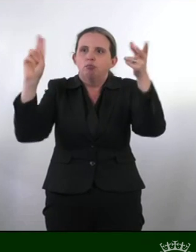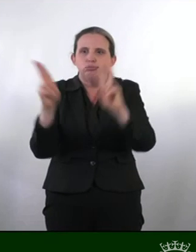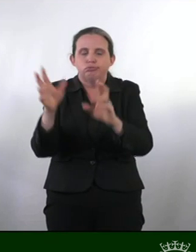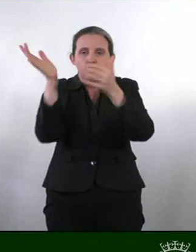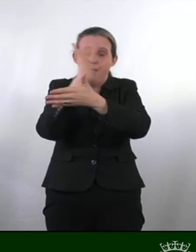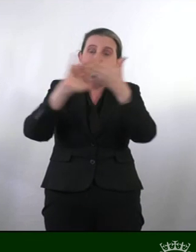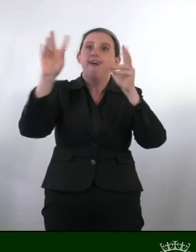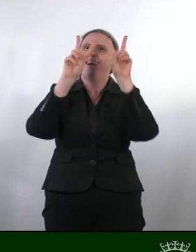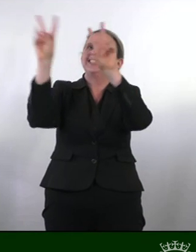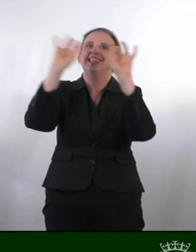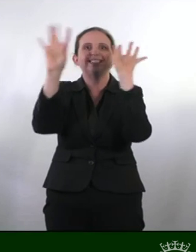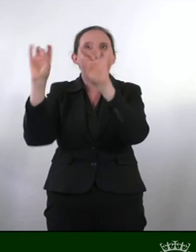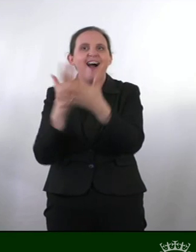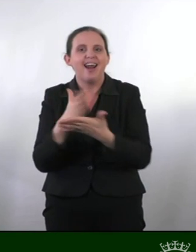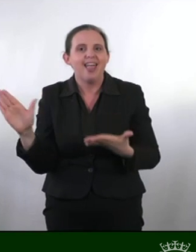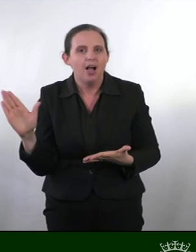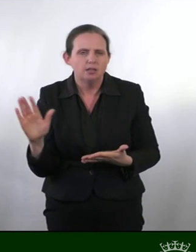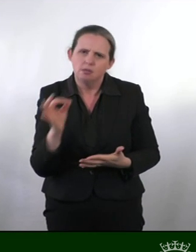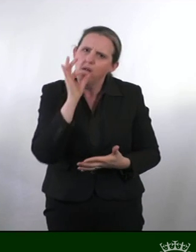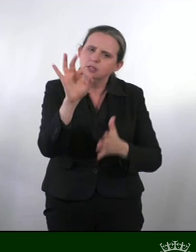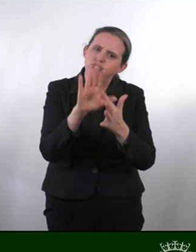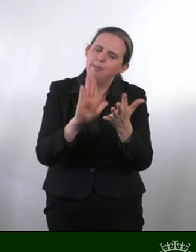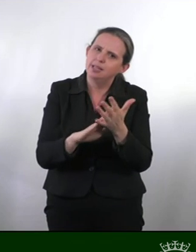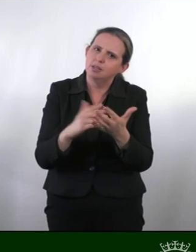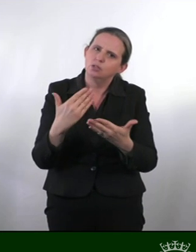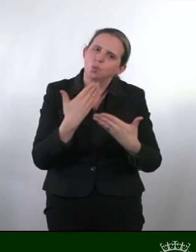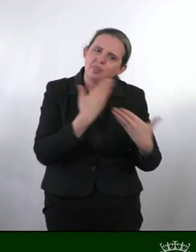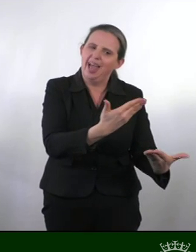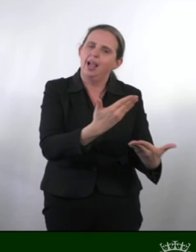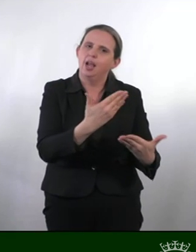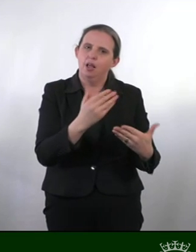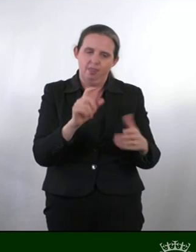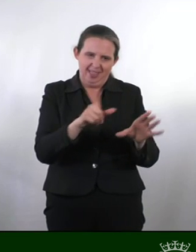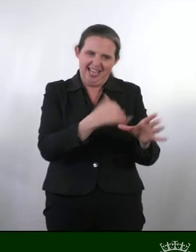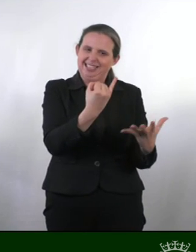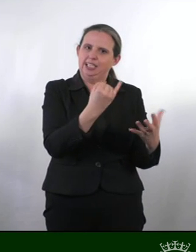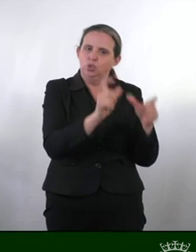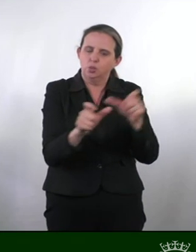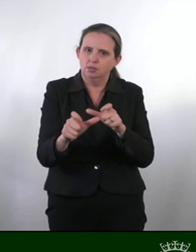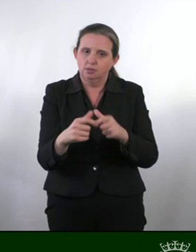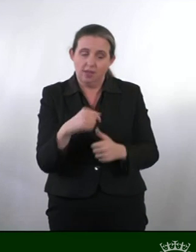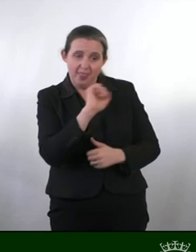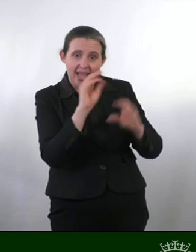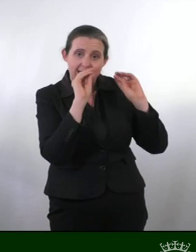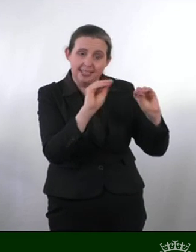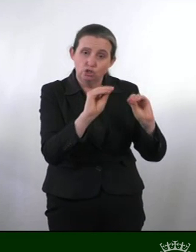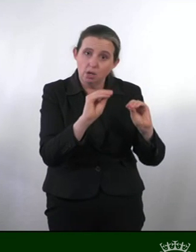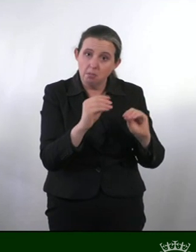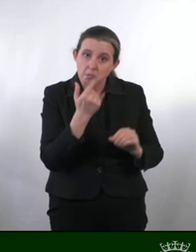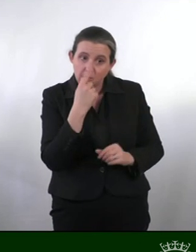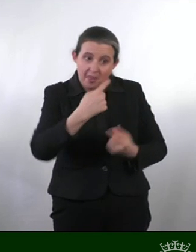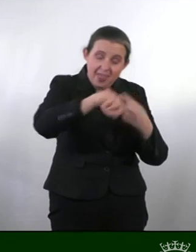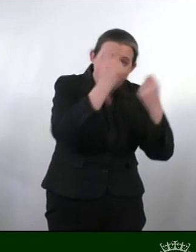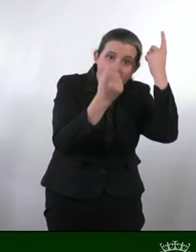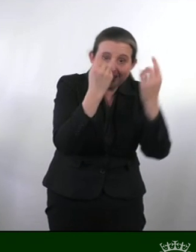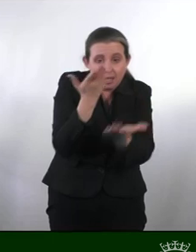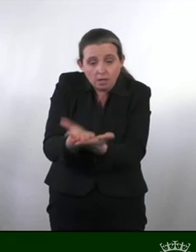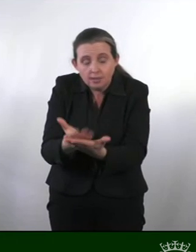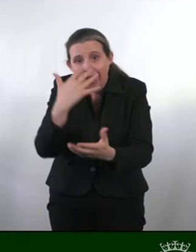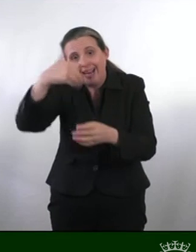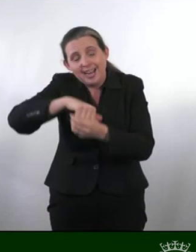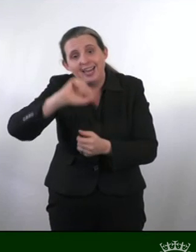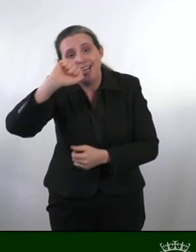Will the Prime Minister join me in thanking the students and their teacher, Miss Twitchett, and tell the House whether their ideas can play a part in his green plan?